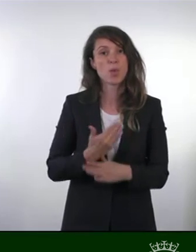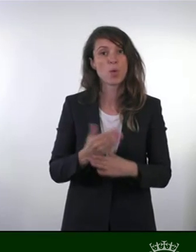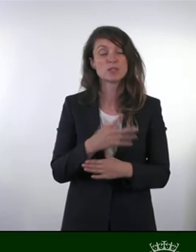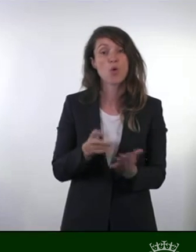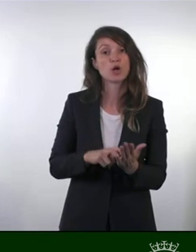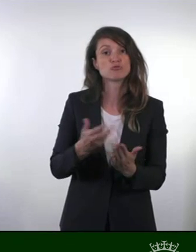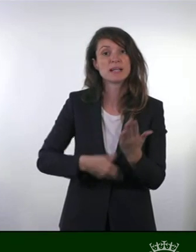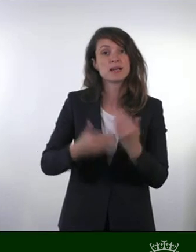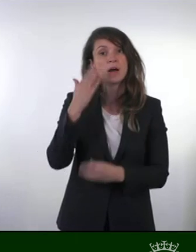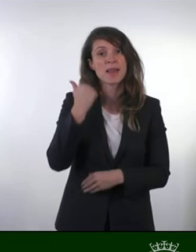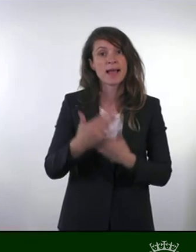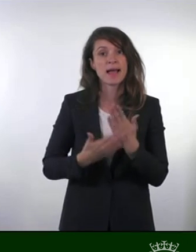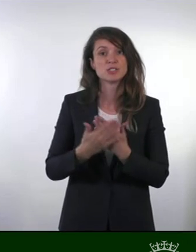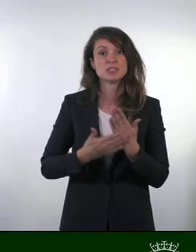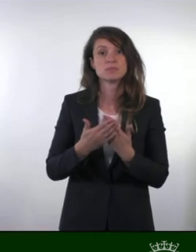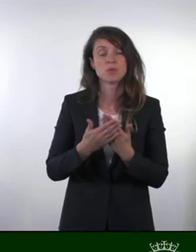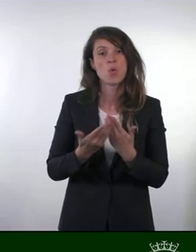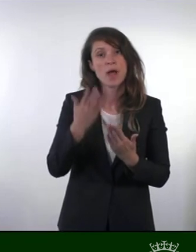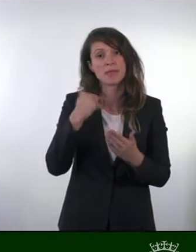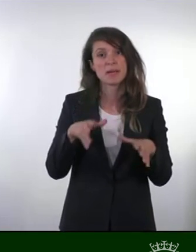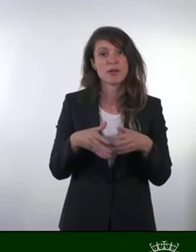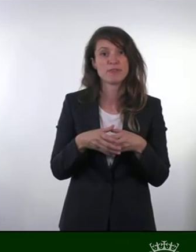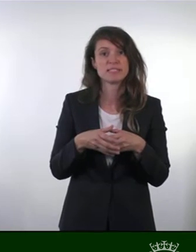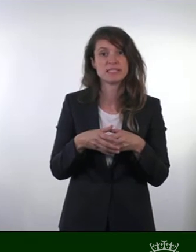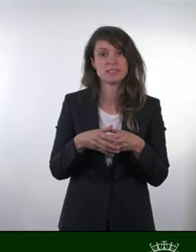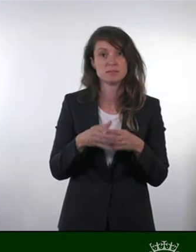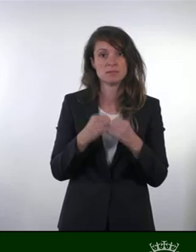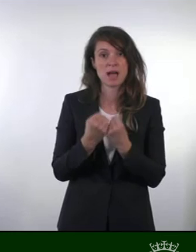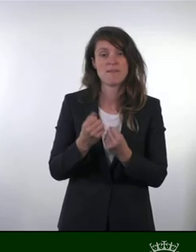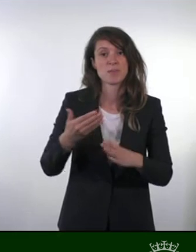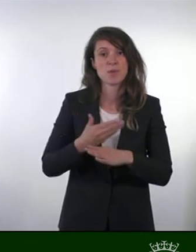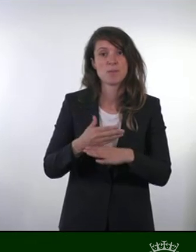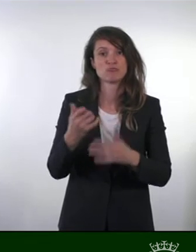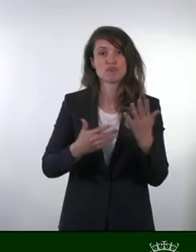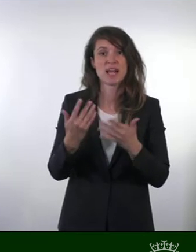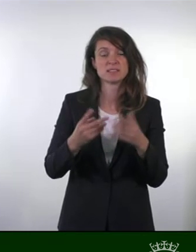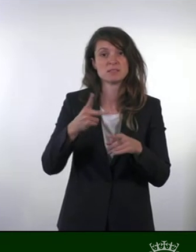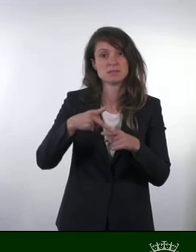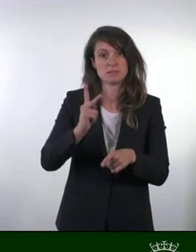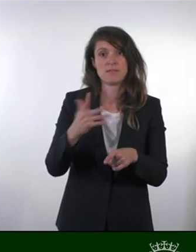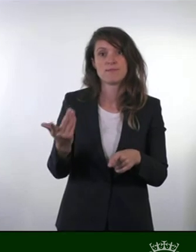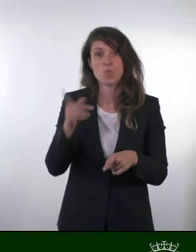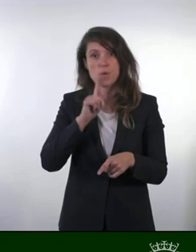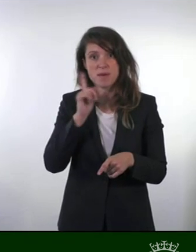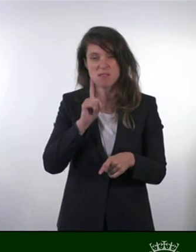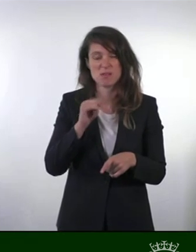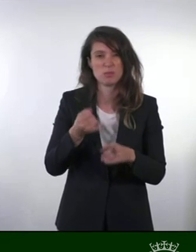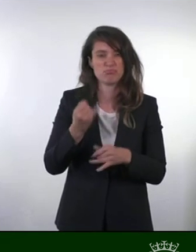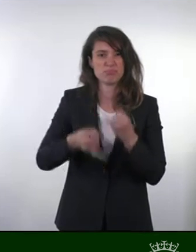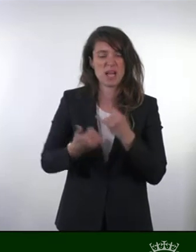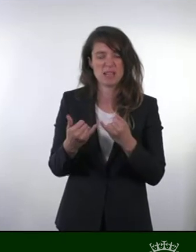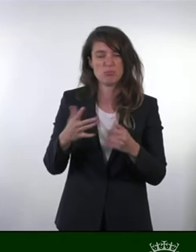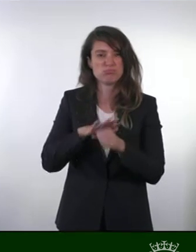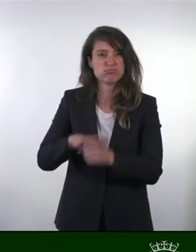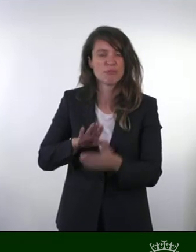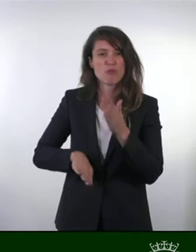Our black, Asian and ethnic minority communities have an unemployment rate that is twice the national average and women are disproportionately affected by covid-19.